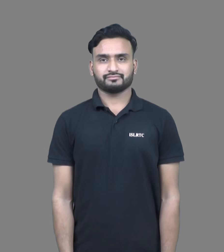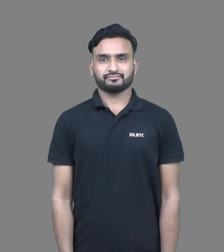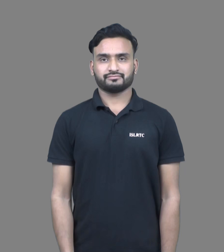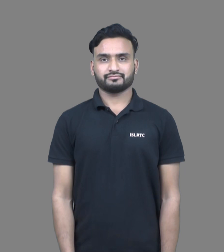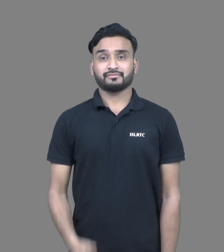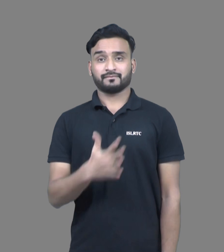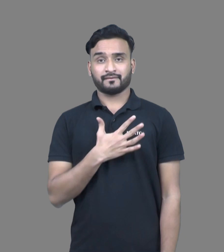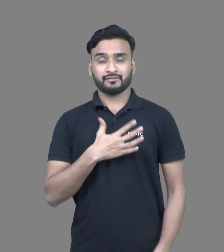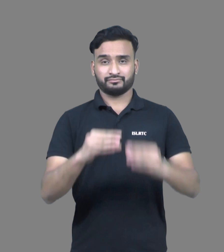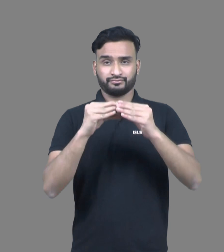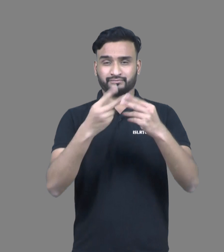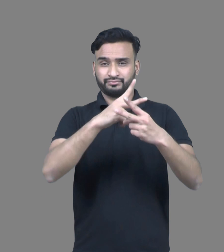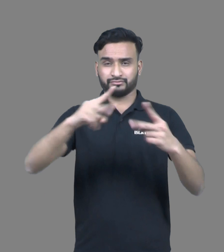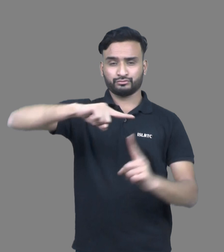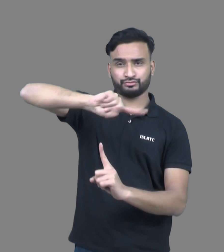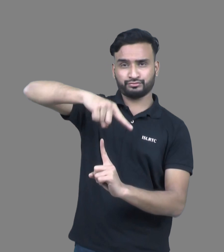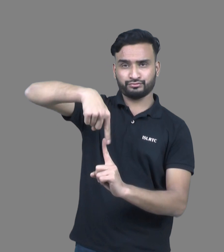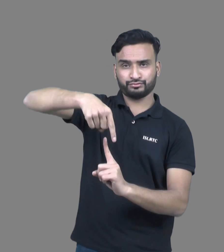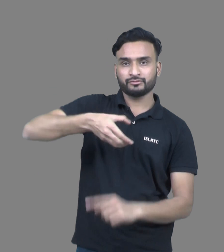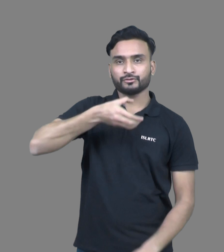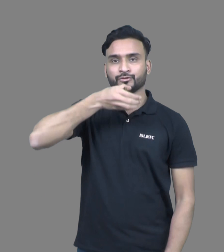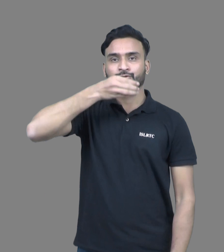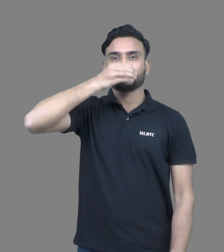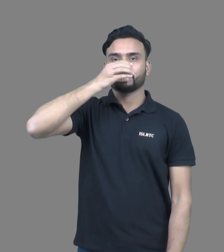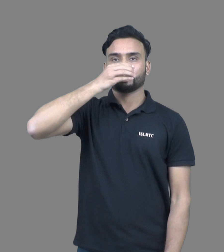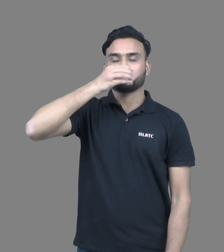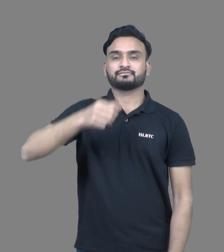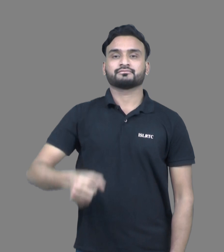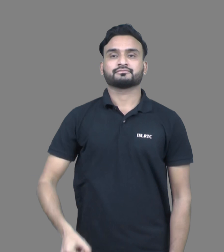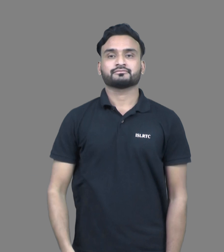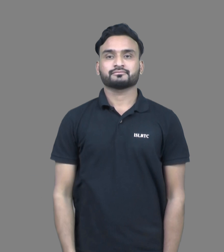Green Vegetable Juice